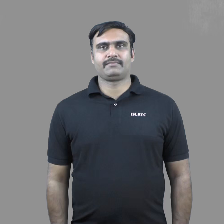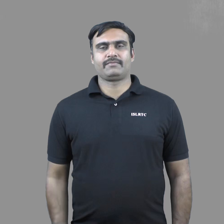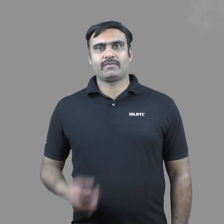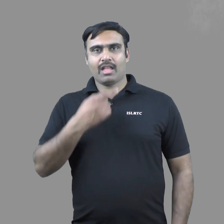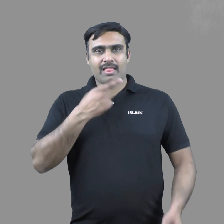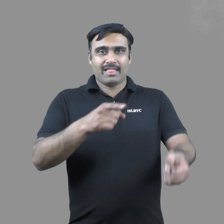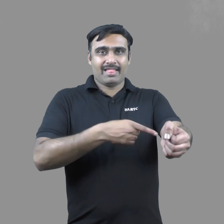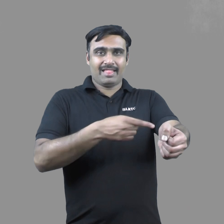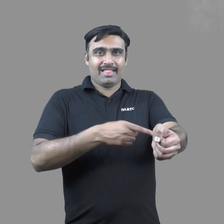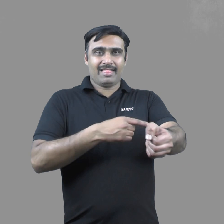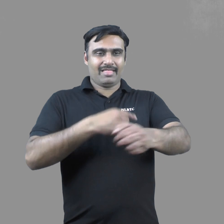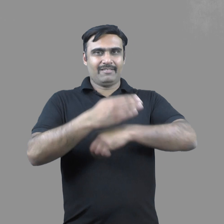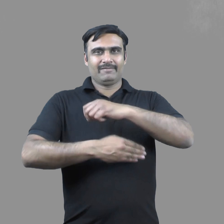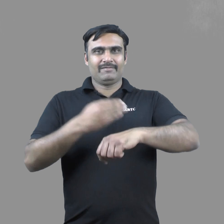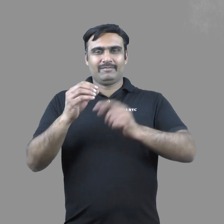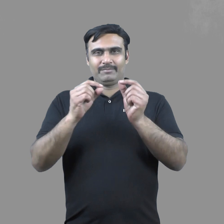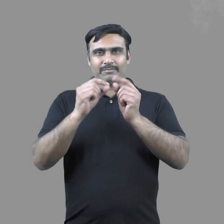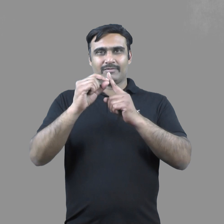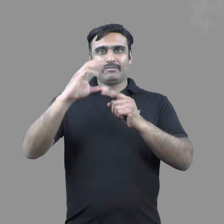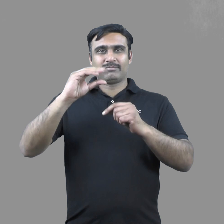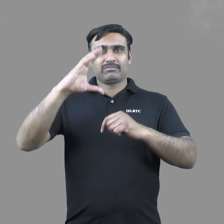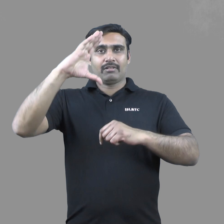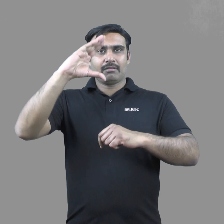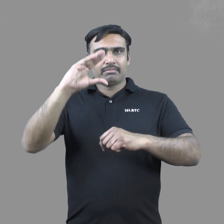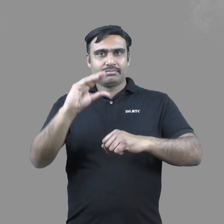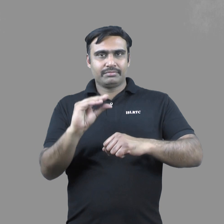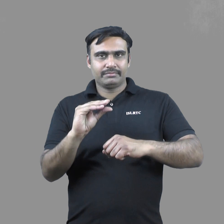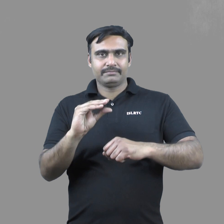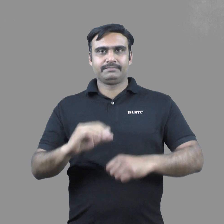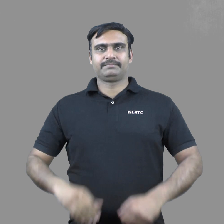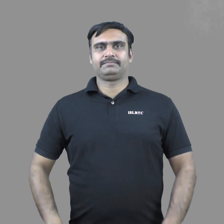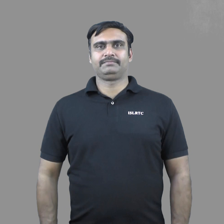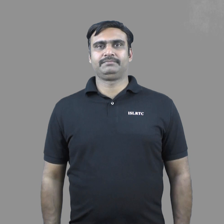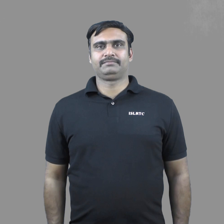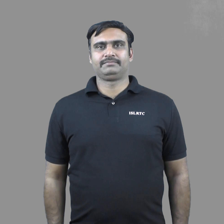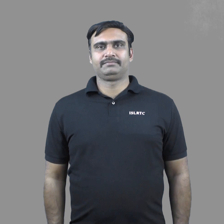Hypotension